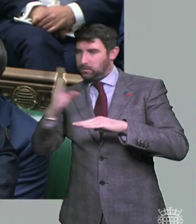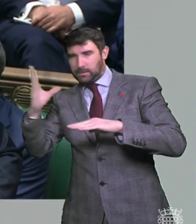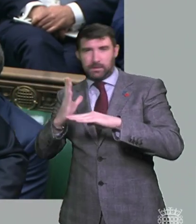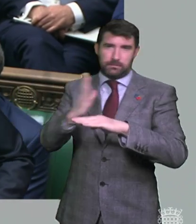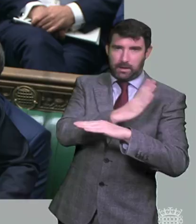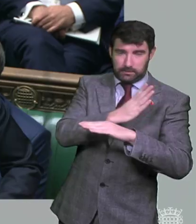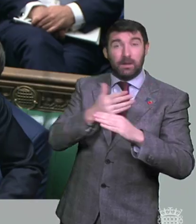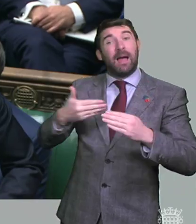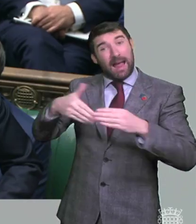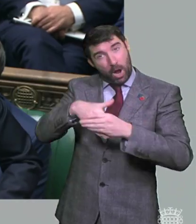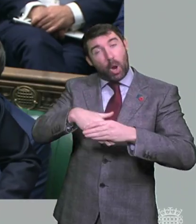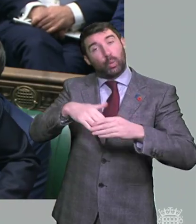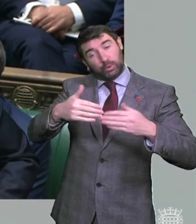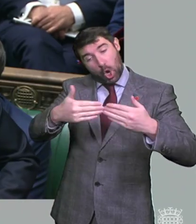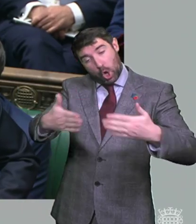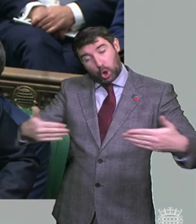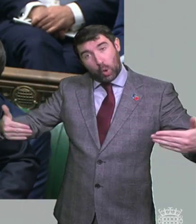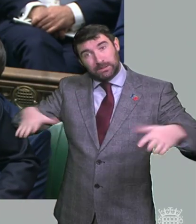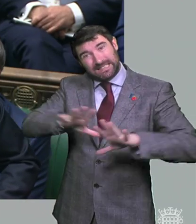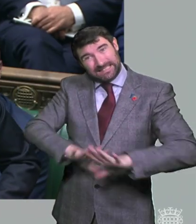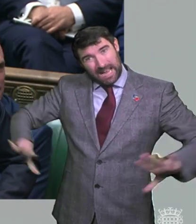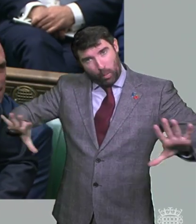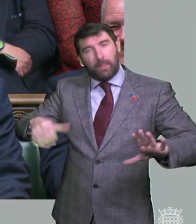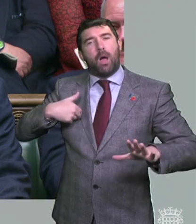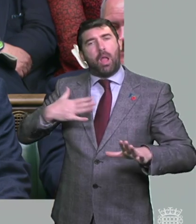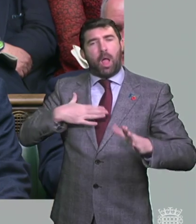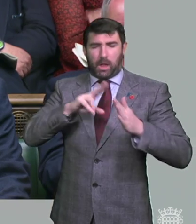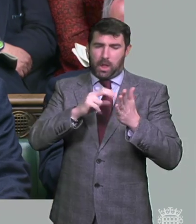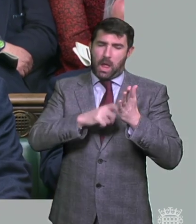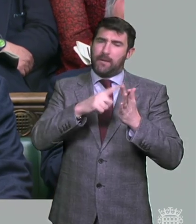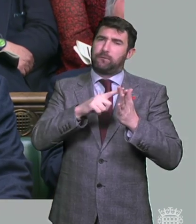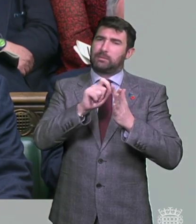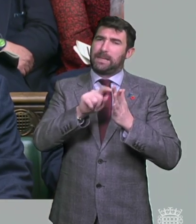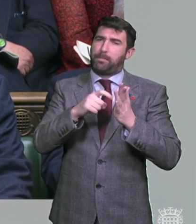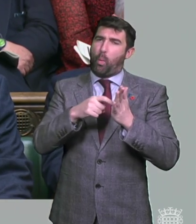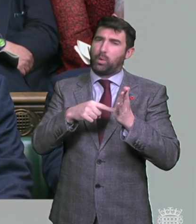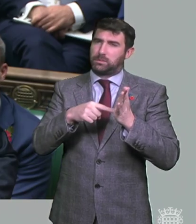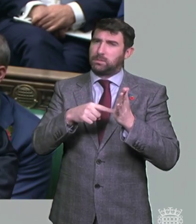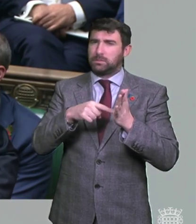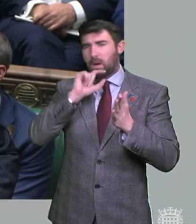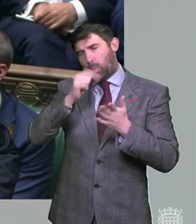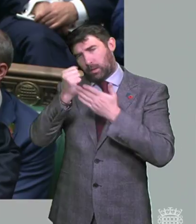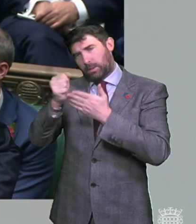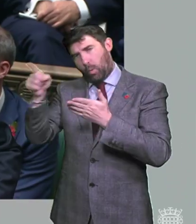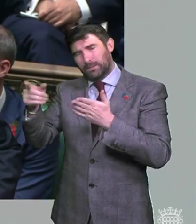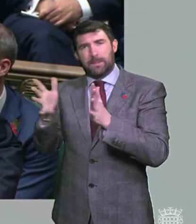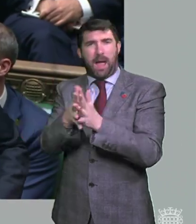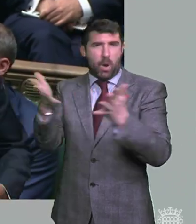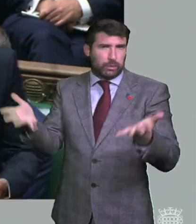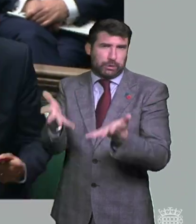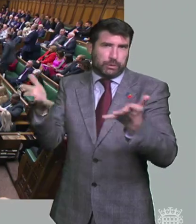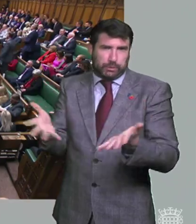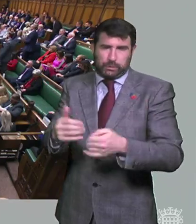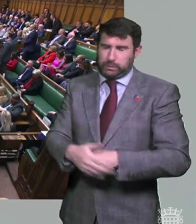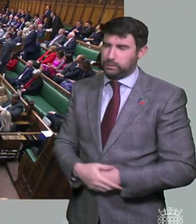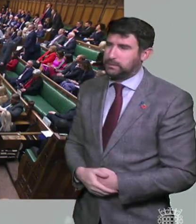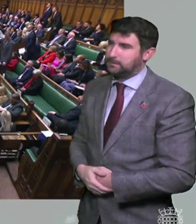He knows that I am a champion of freeports, and I look forward to working with him to see how we can best realise their benefits in his area.